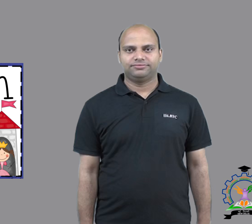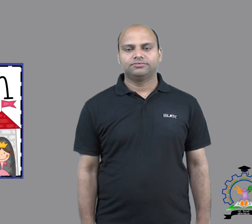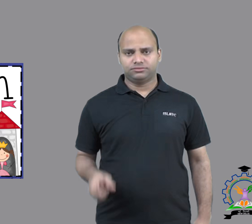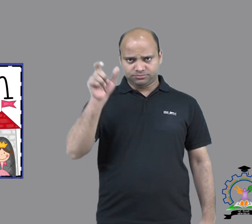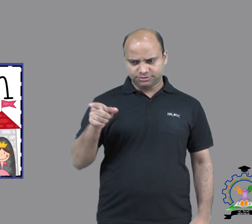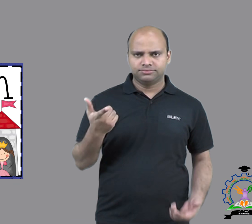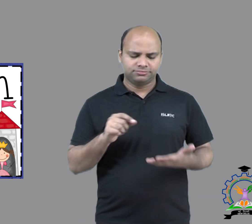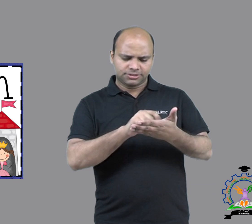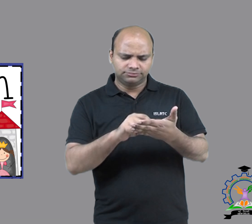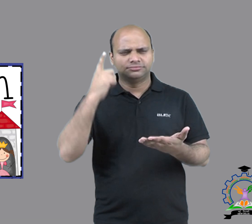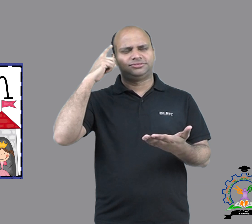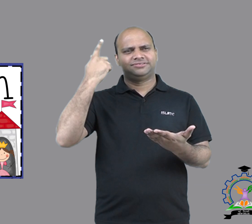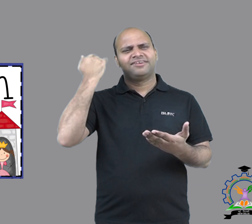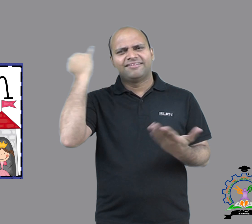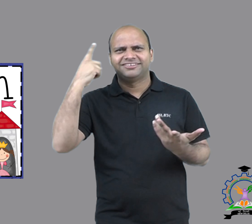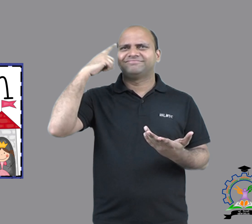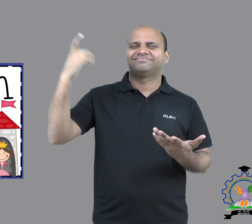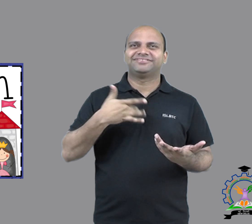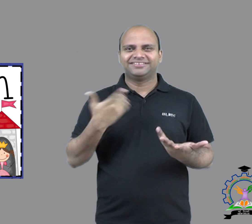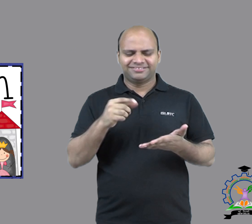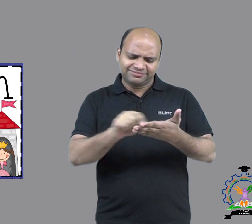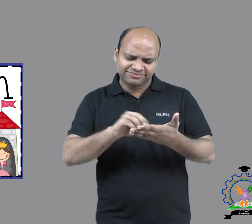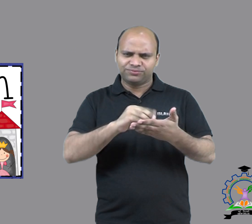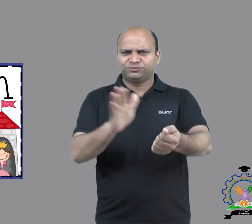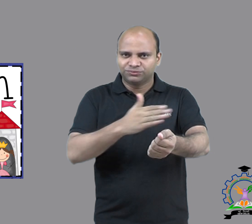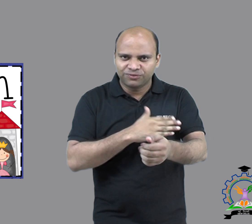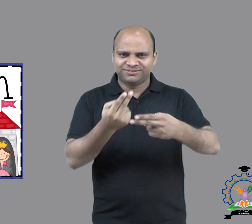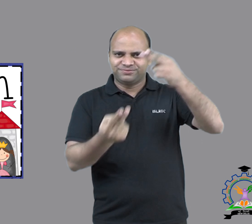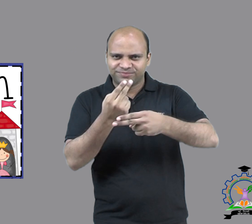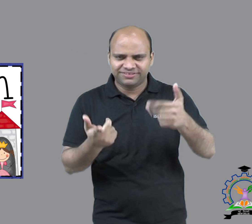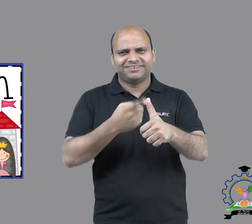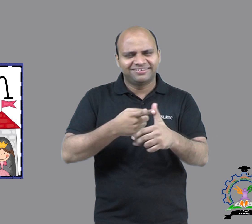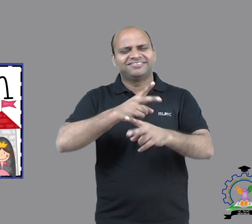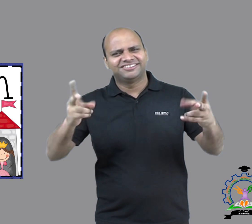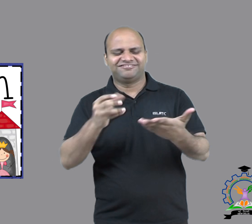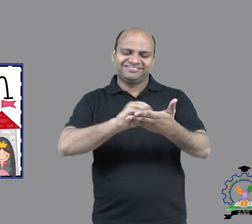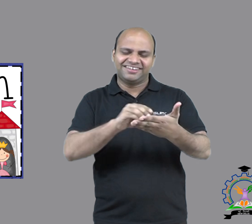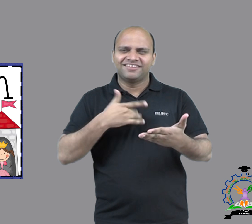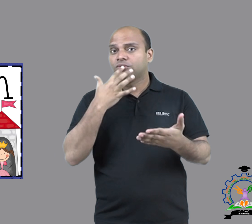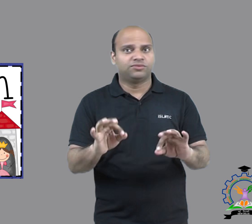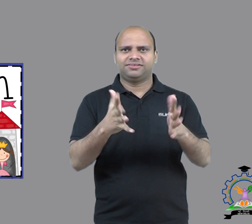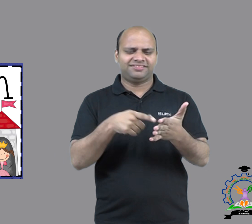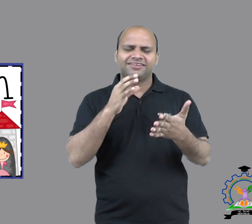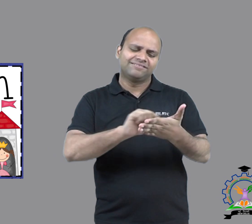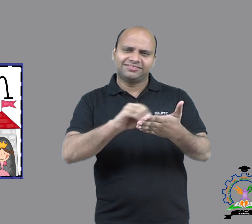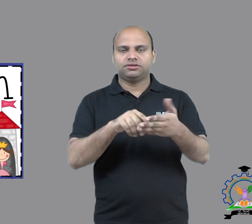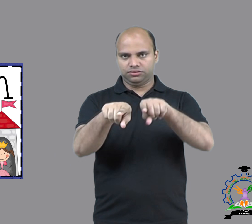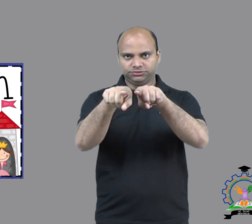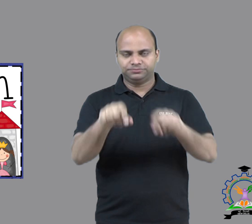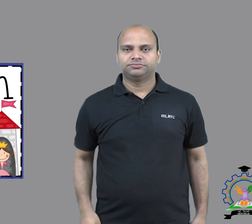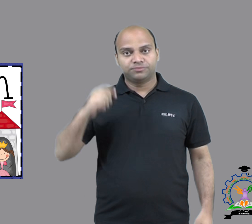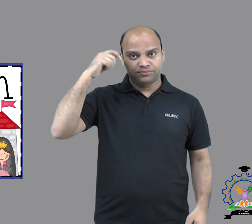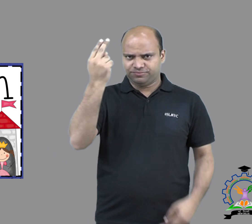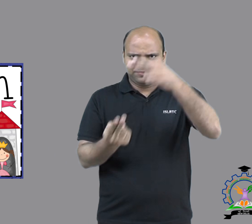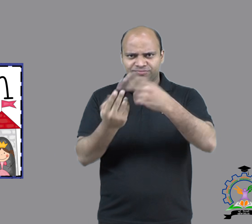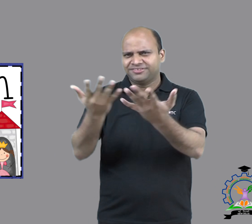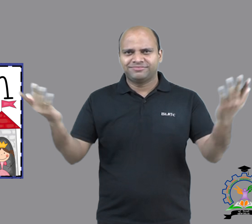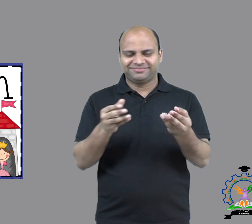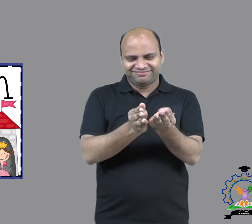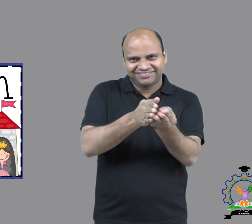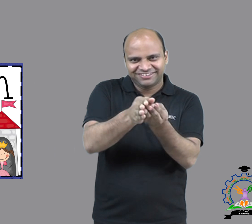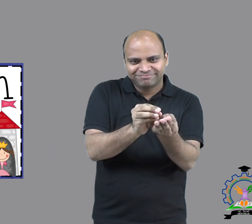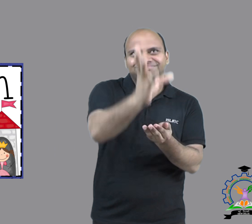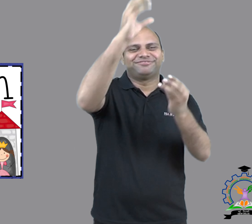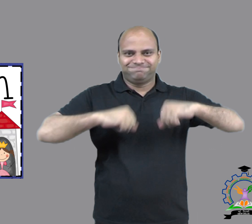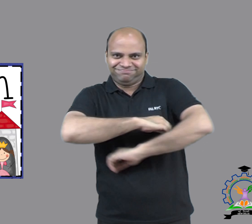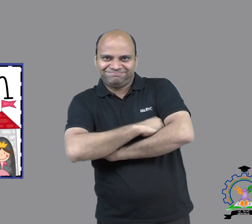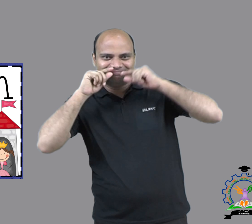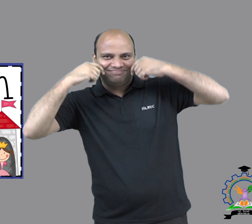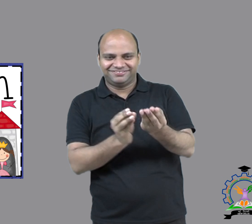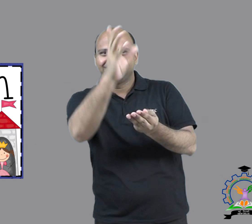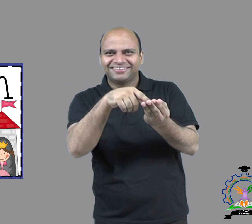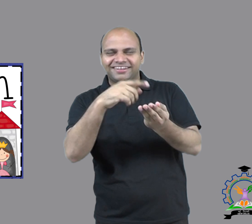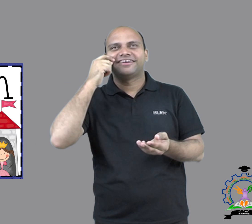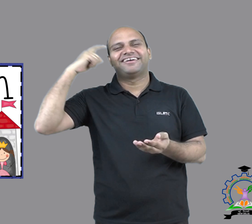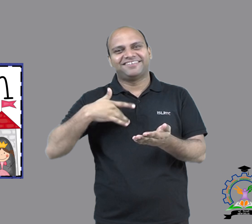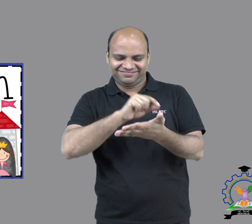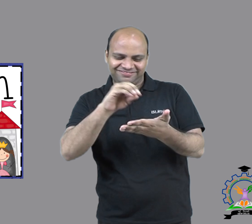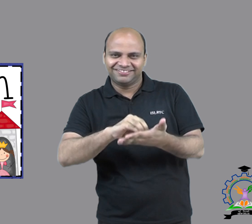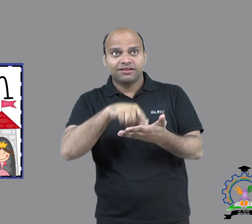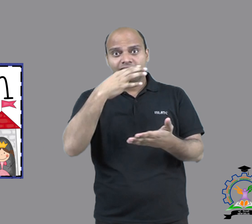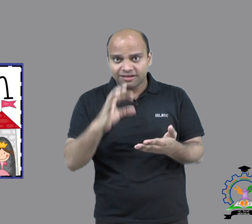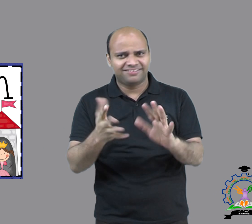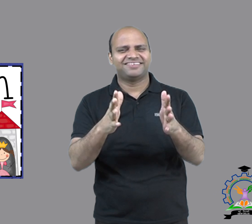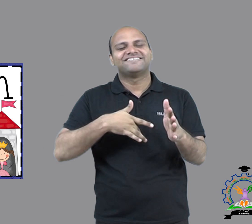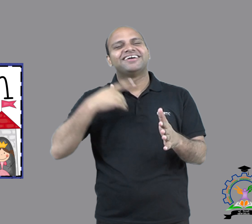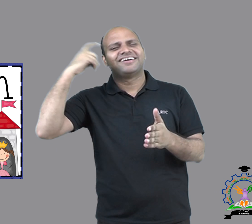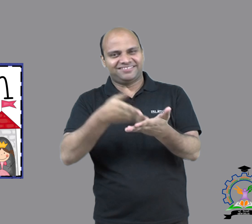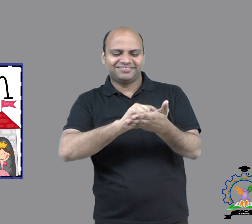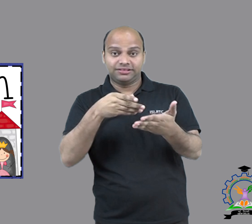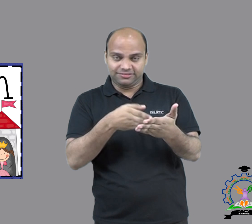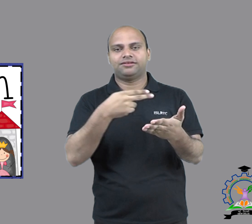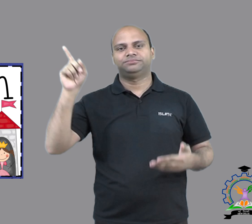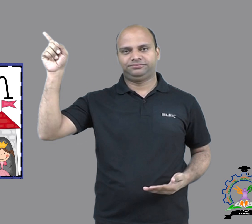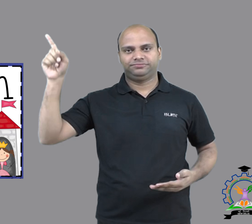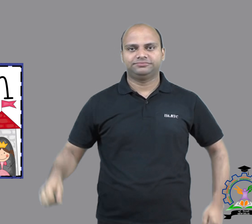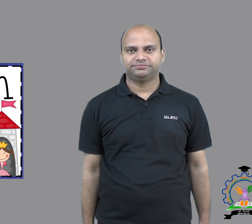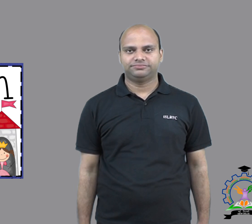Fiction